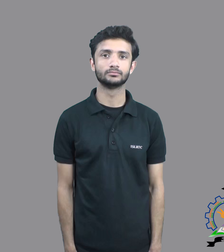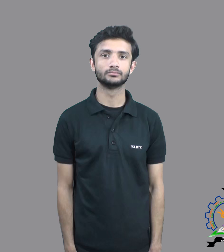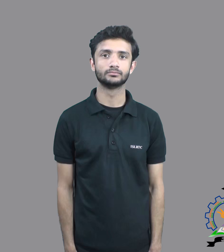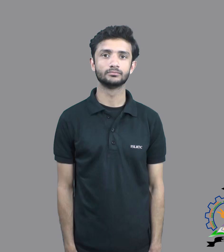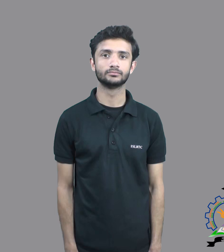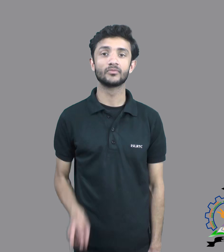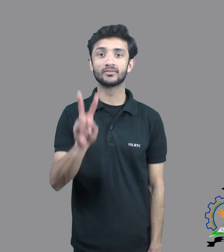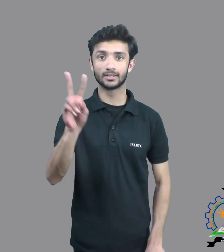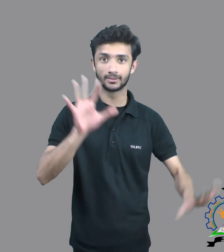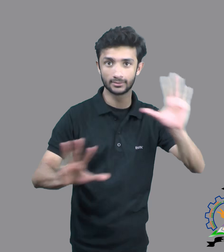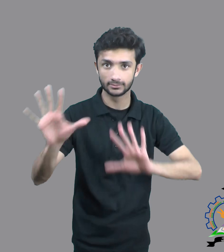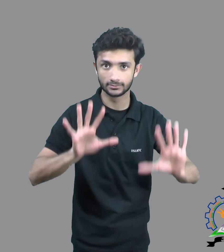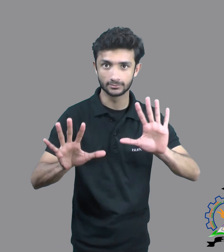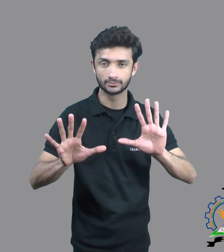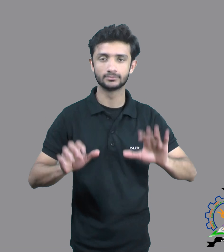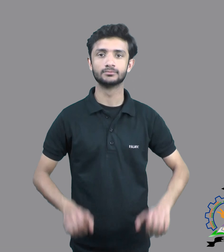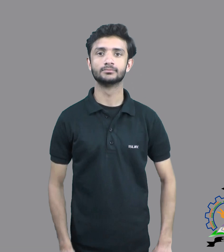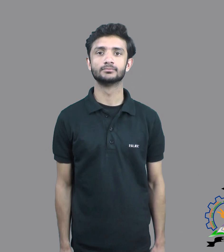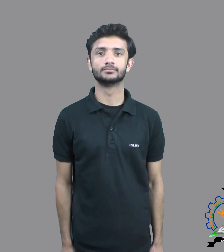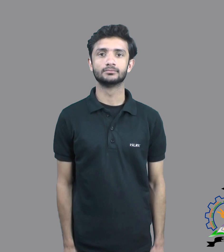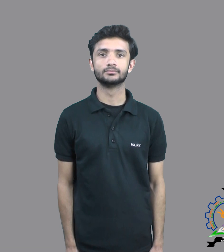Verbs